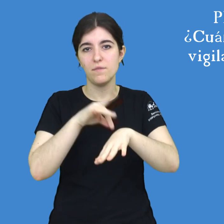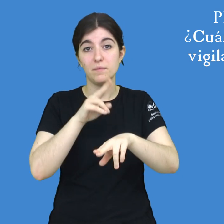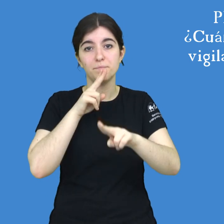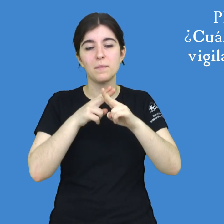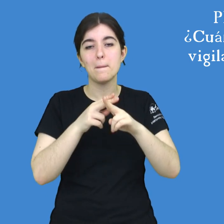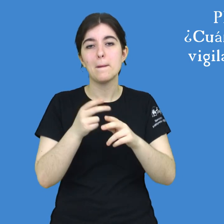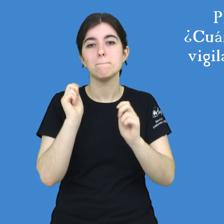nombre